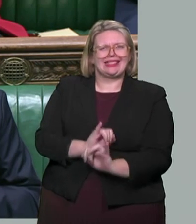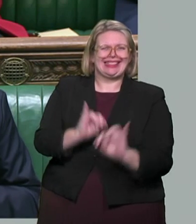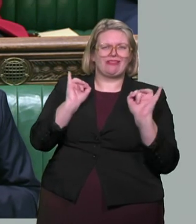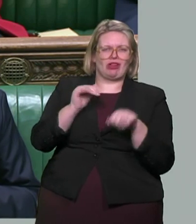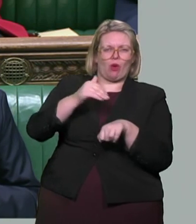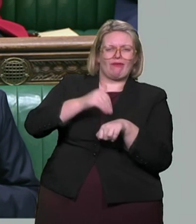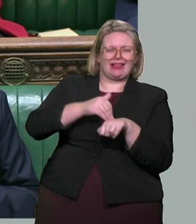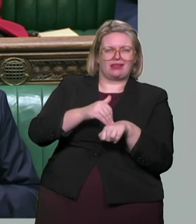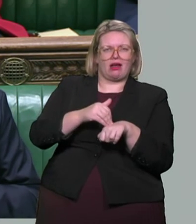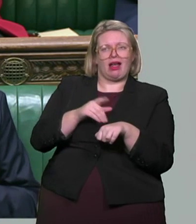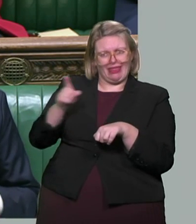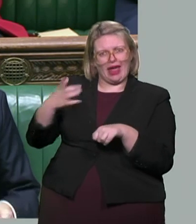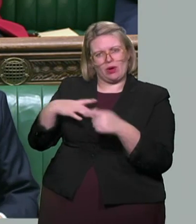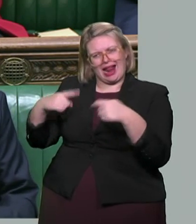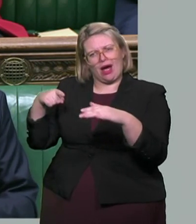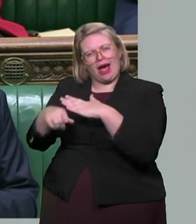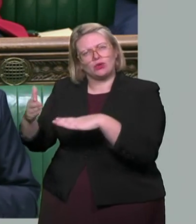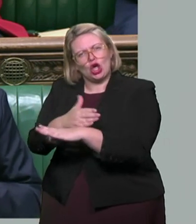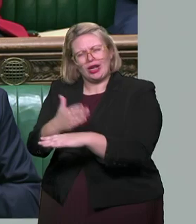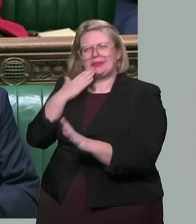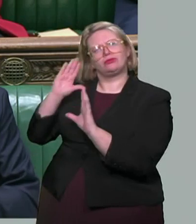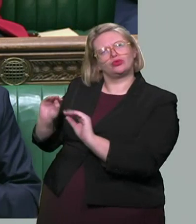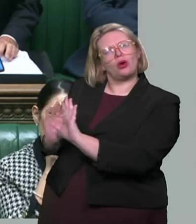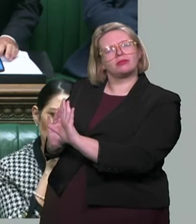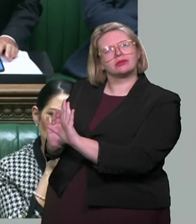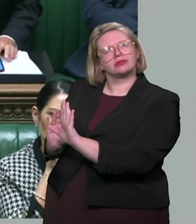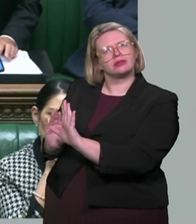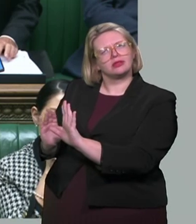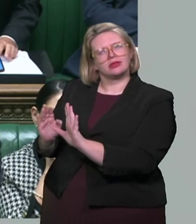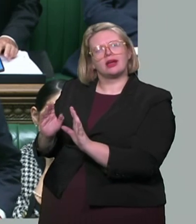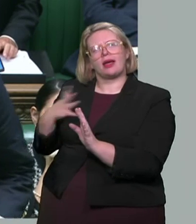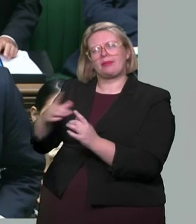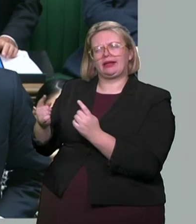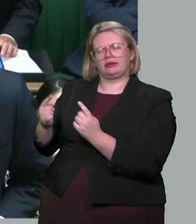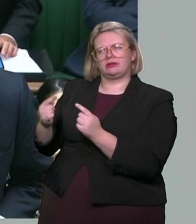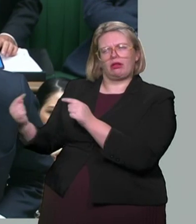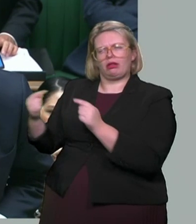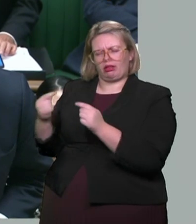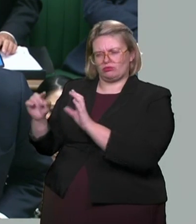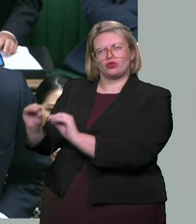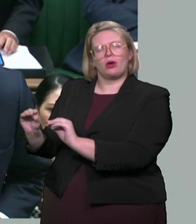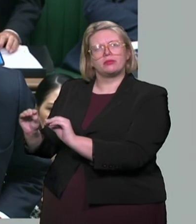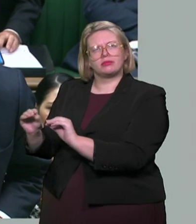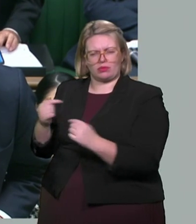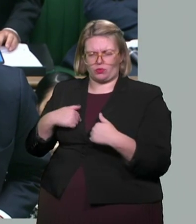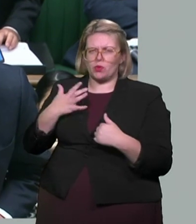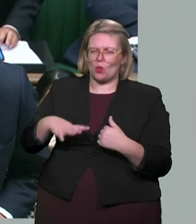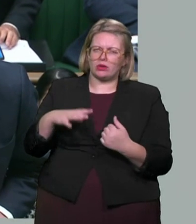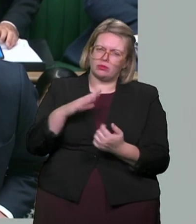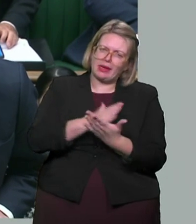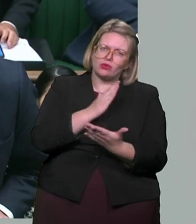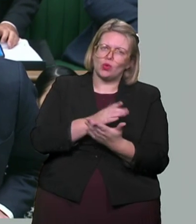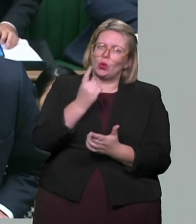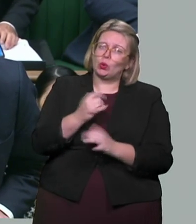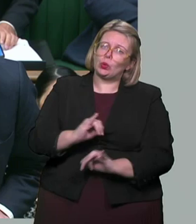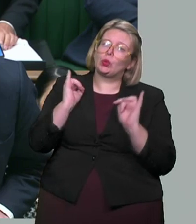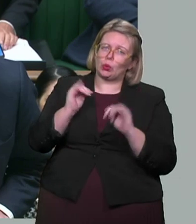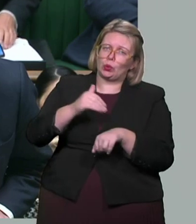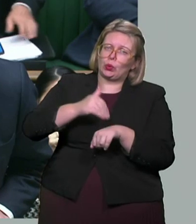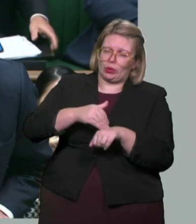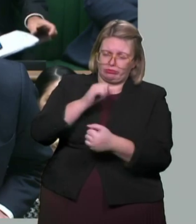That is all I am trying to say, in a collegiate approach, and I am sure that that is what the people of this country would wish to see.